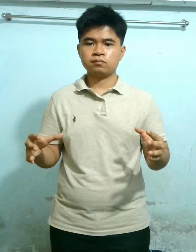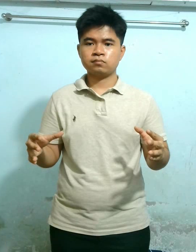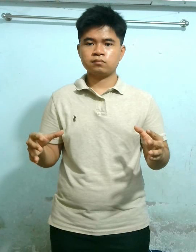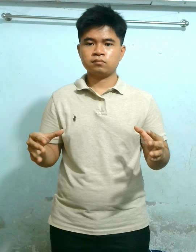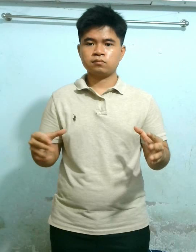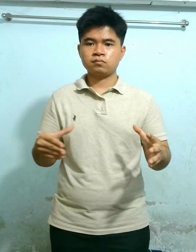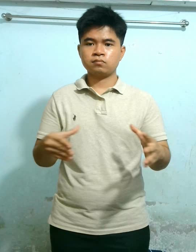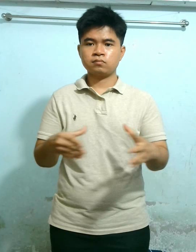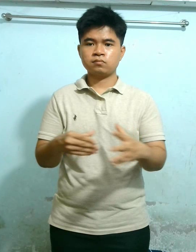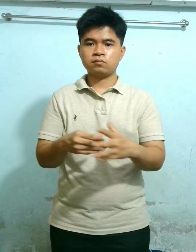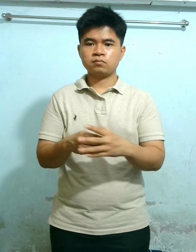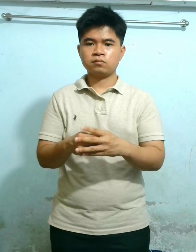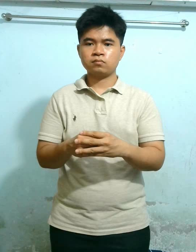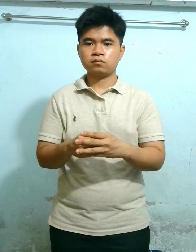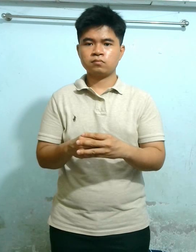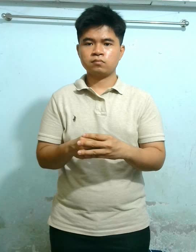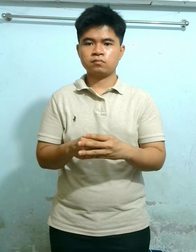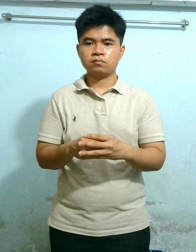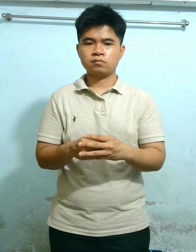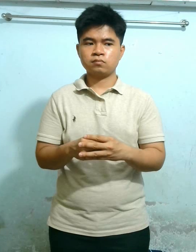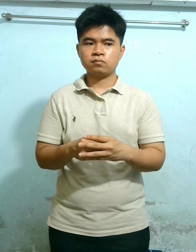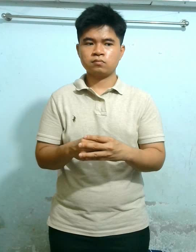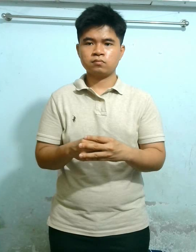nhom